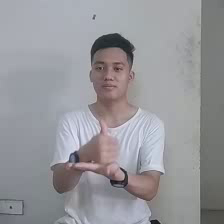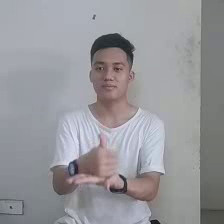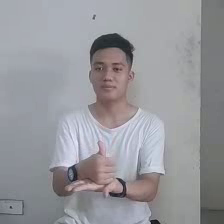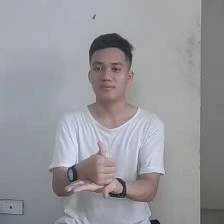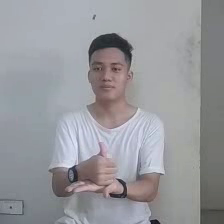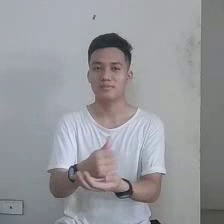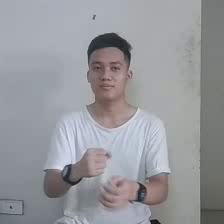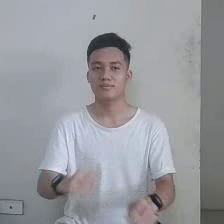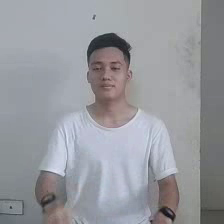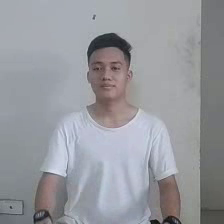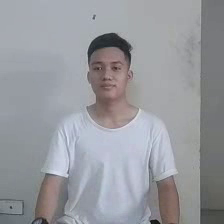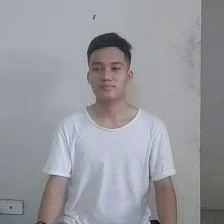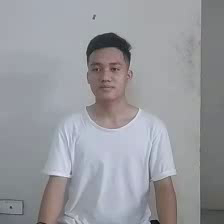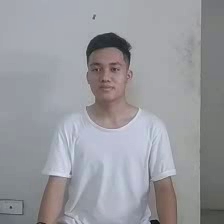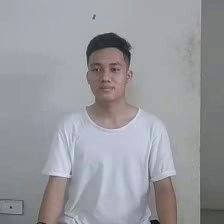Giúp